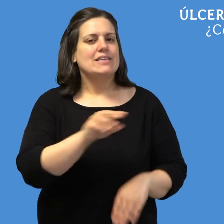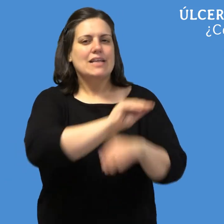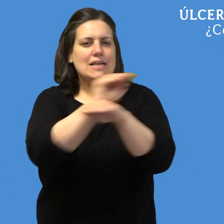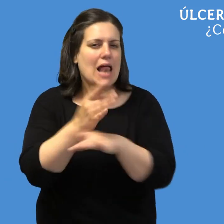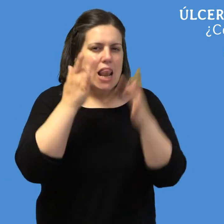cuidar